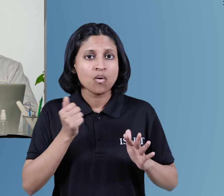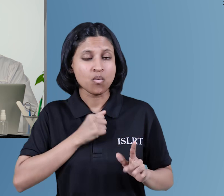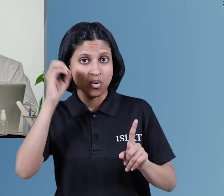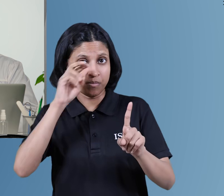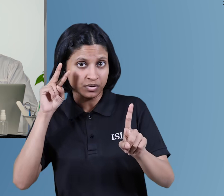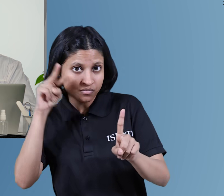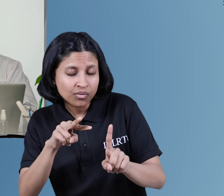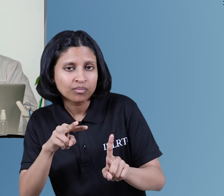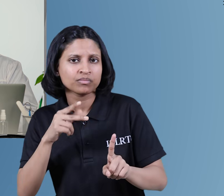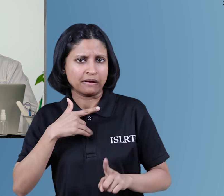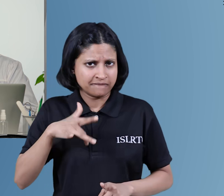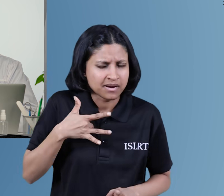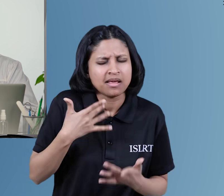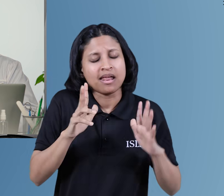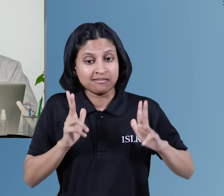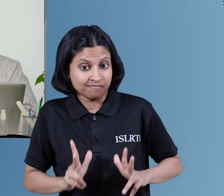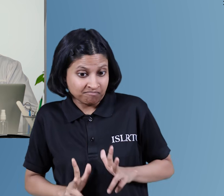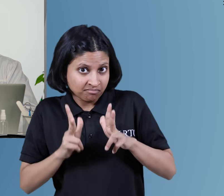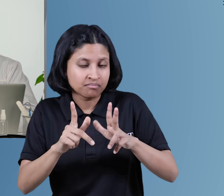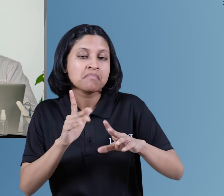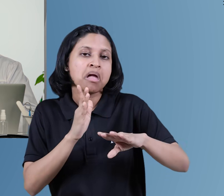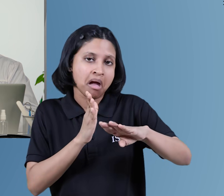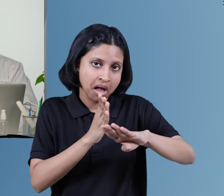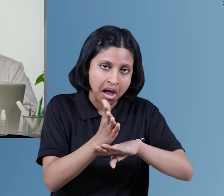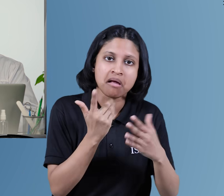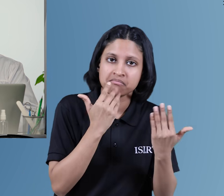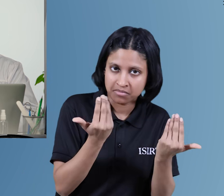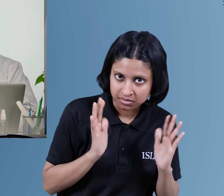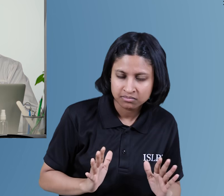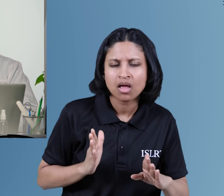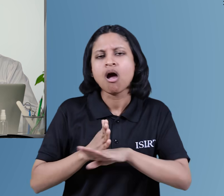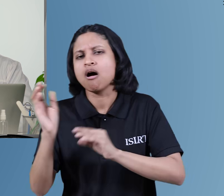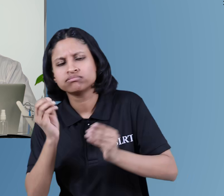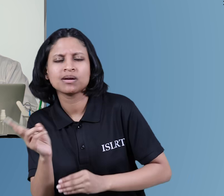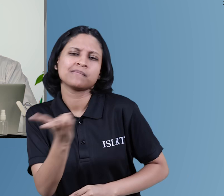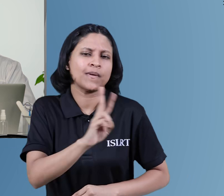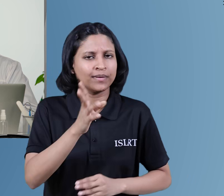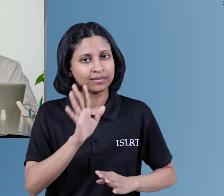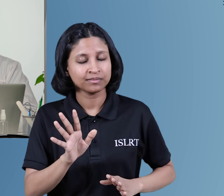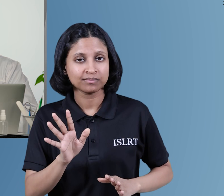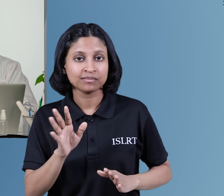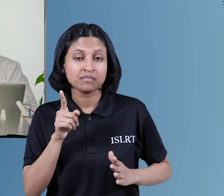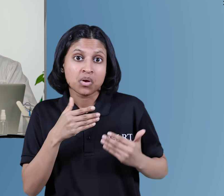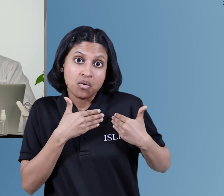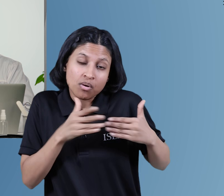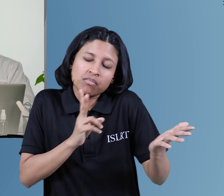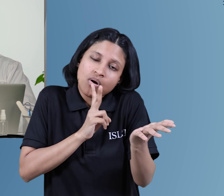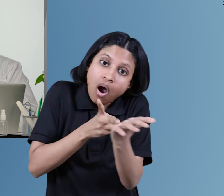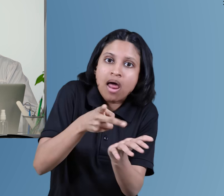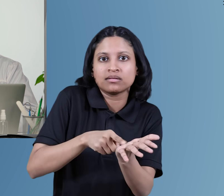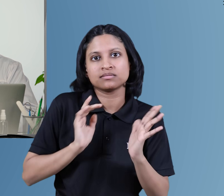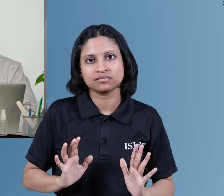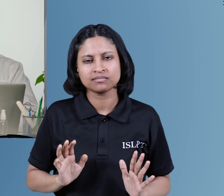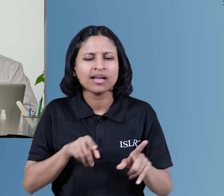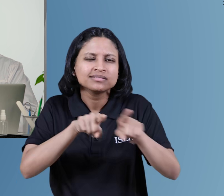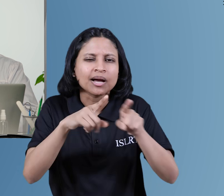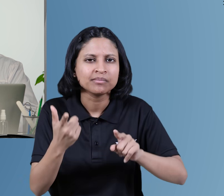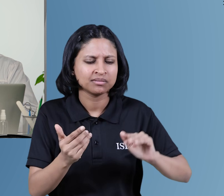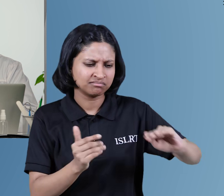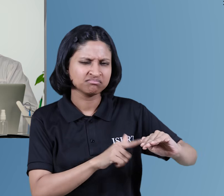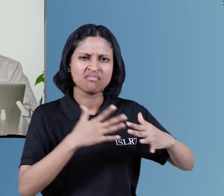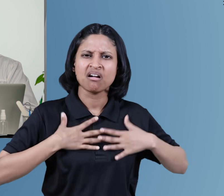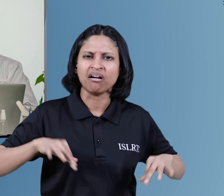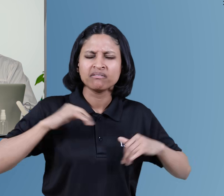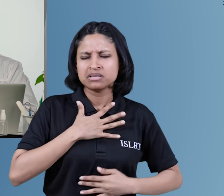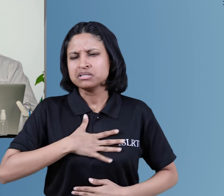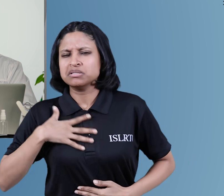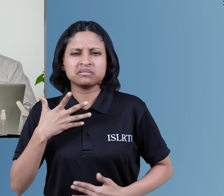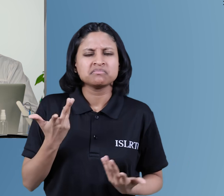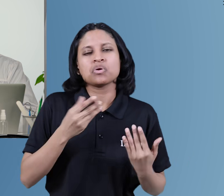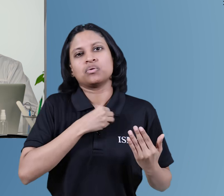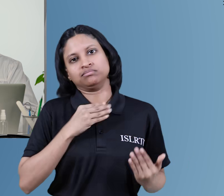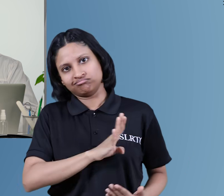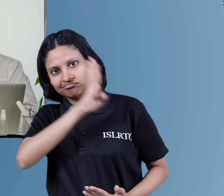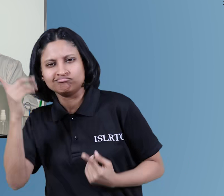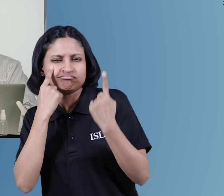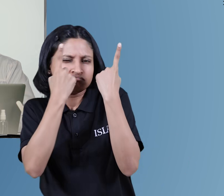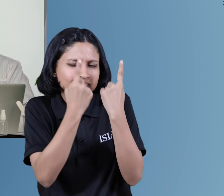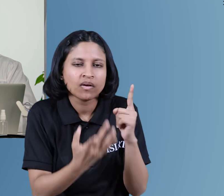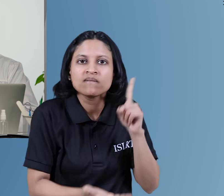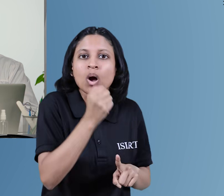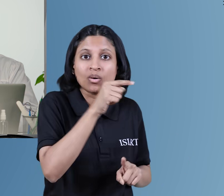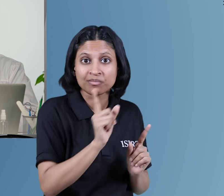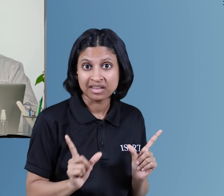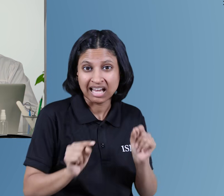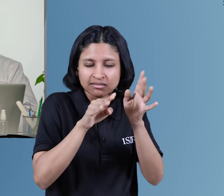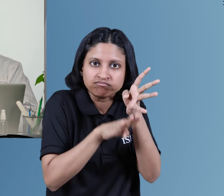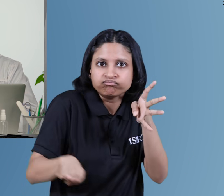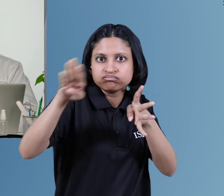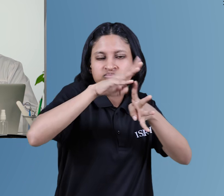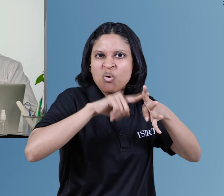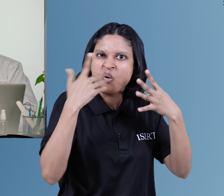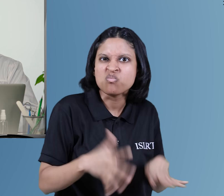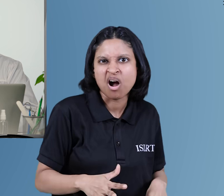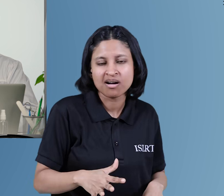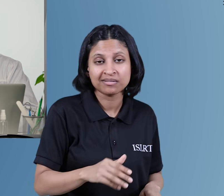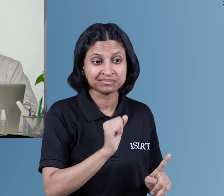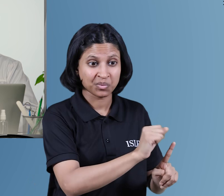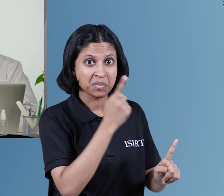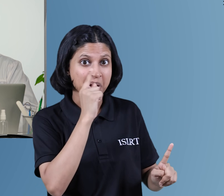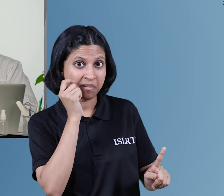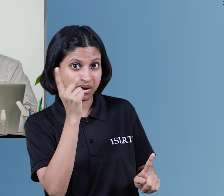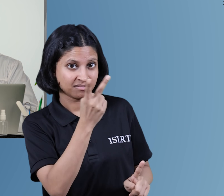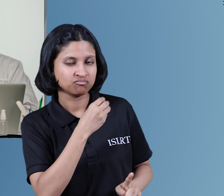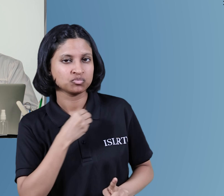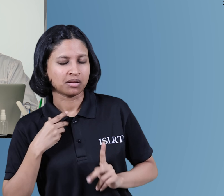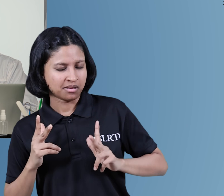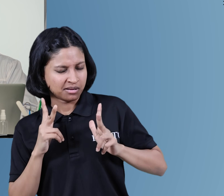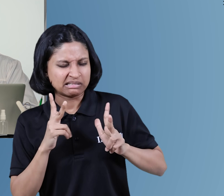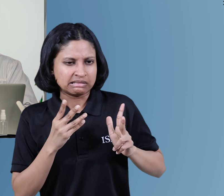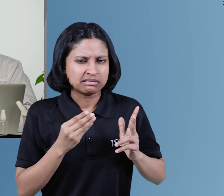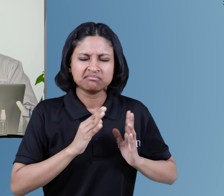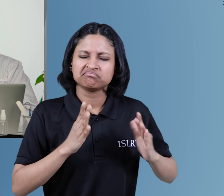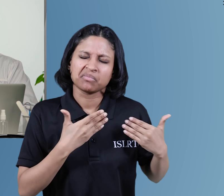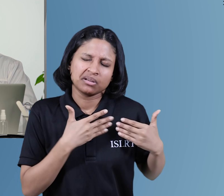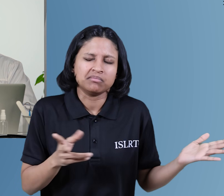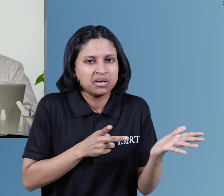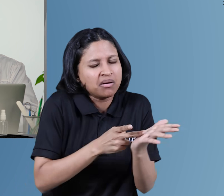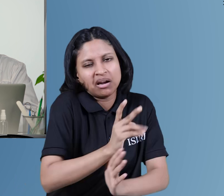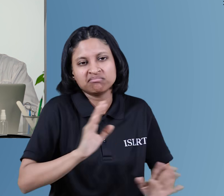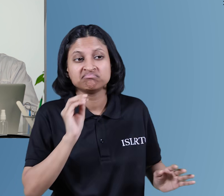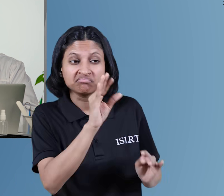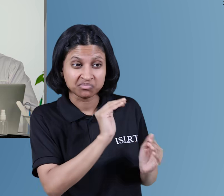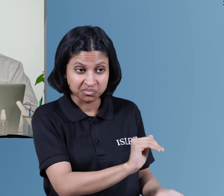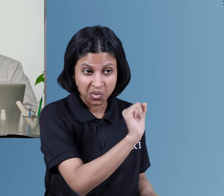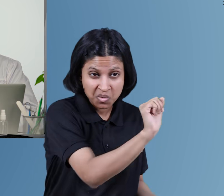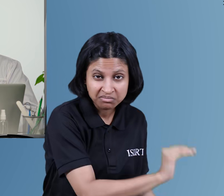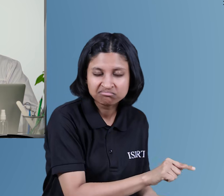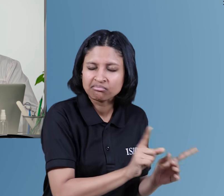Frank means expressing thoughts or feelings honestly, even if they may be difficult For example. A doctor being frank with parents by telling them that their child has terminal cancer in its final stage.